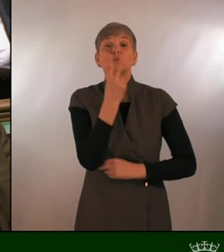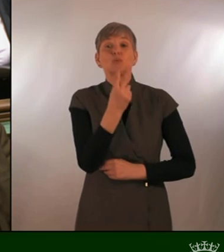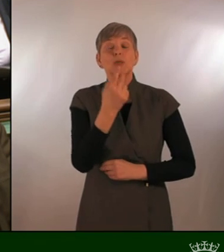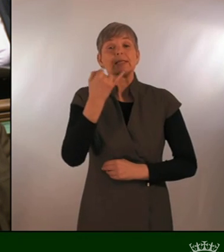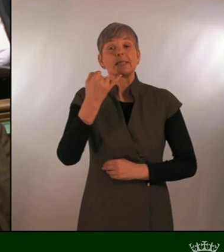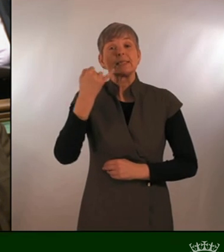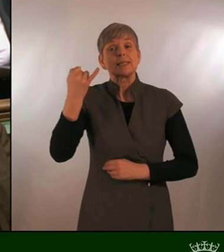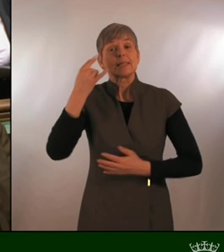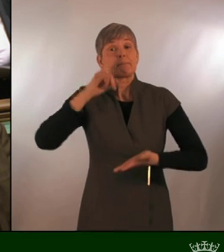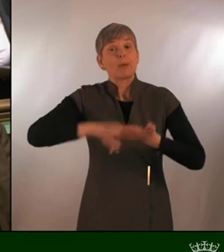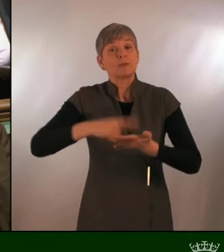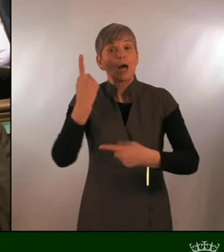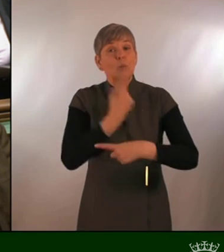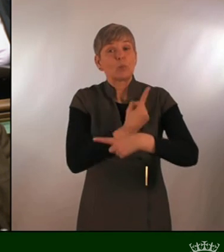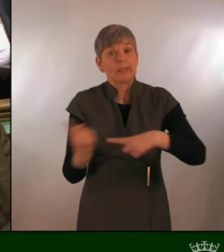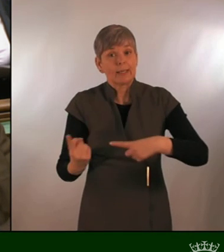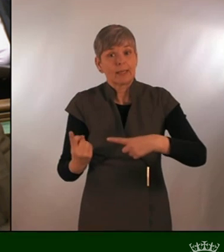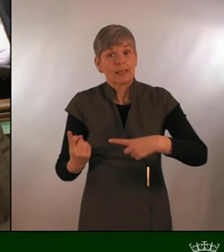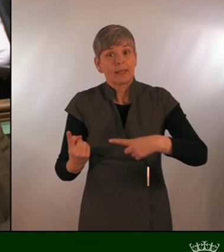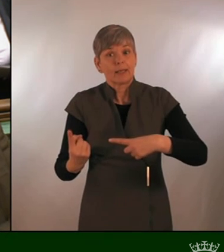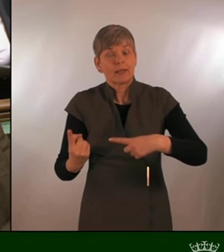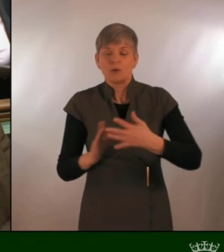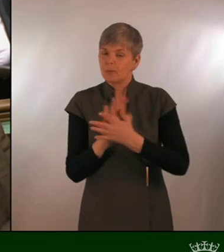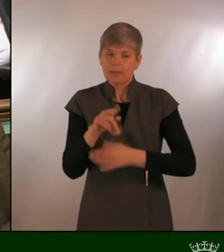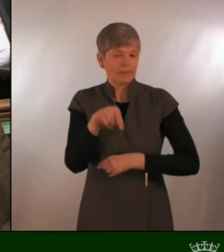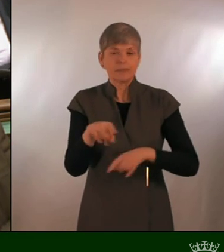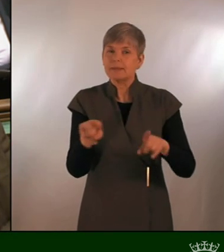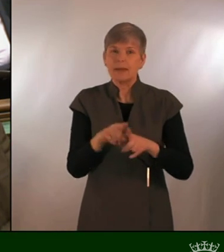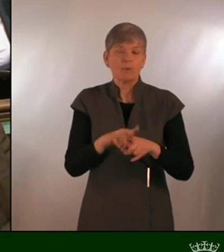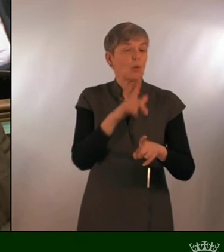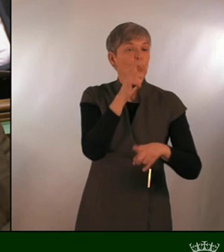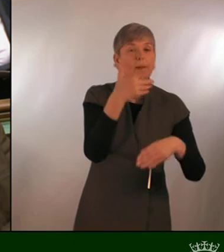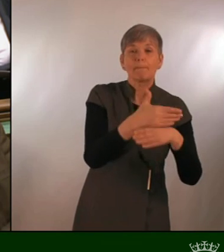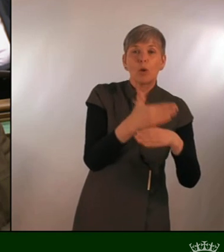That covers those employed and those in self-employment.